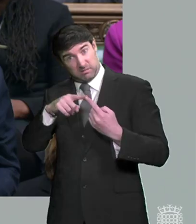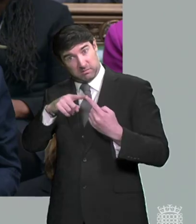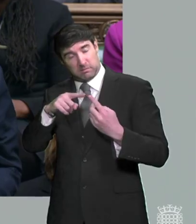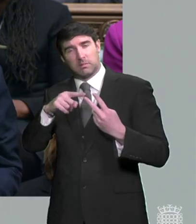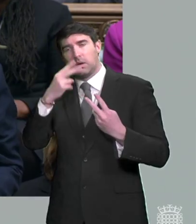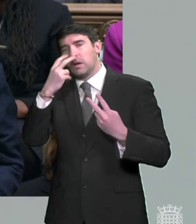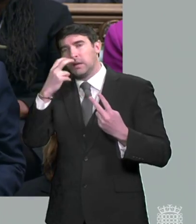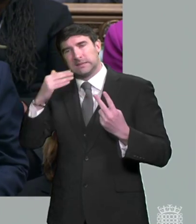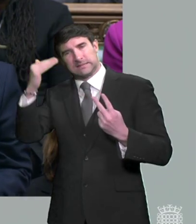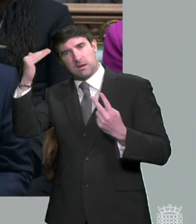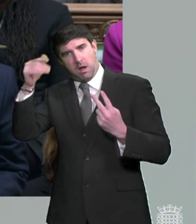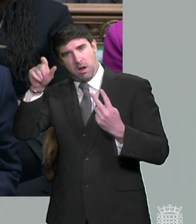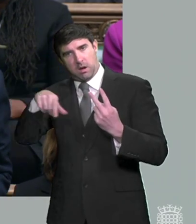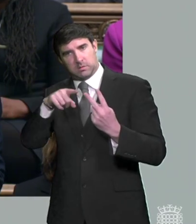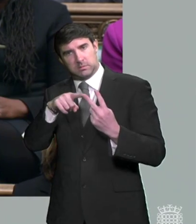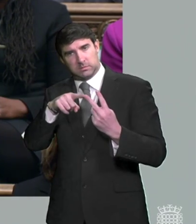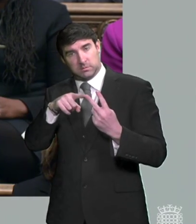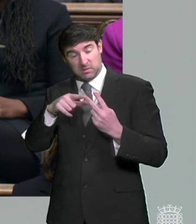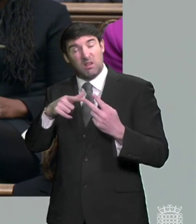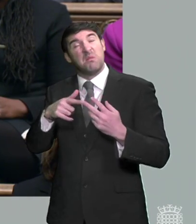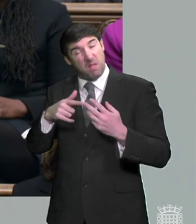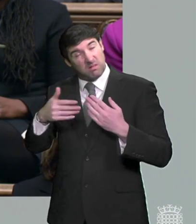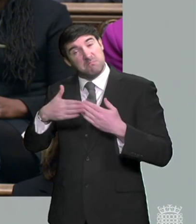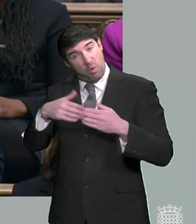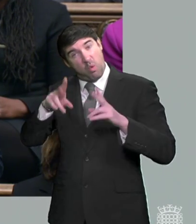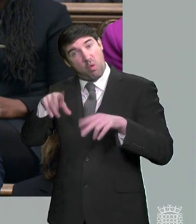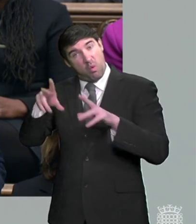Fatalities have also occurred in other parts of the country.